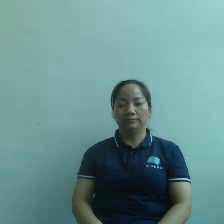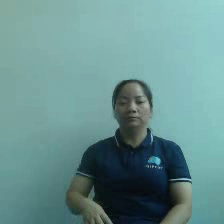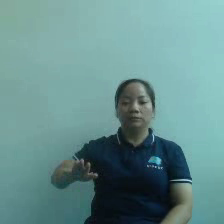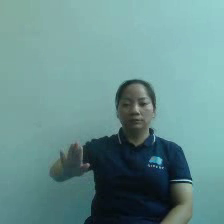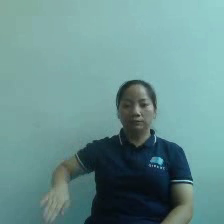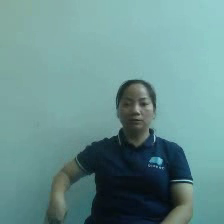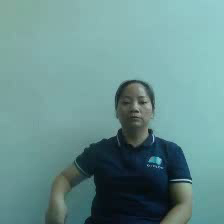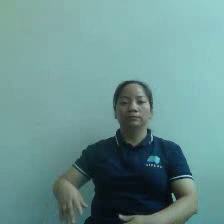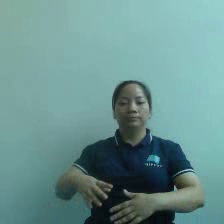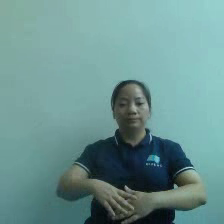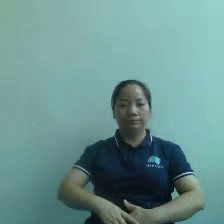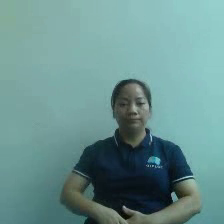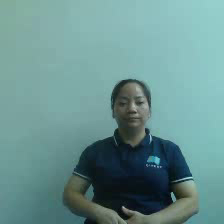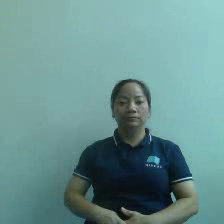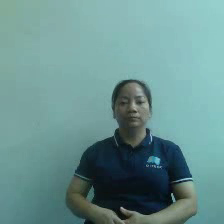Phía sau